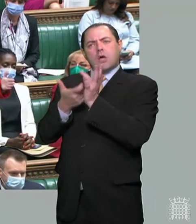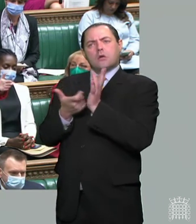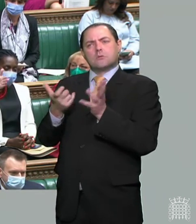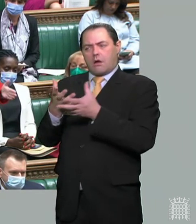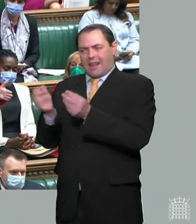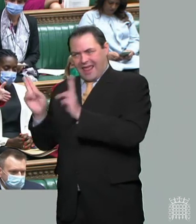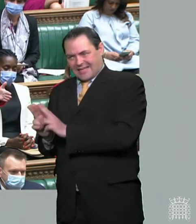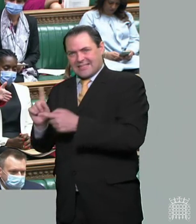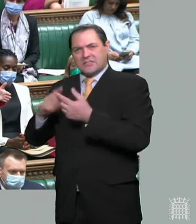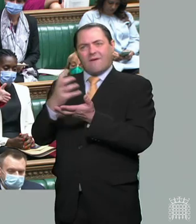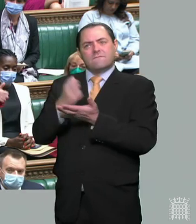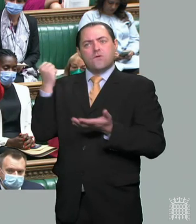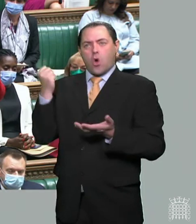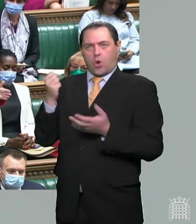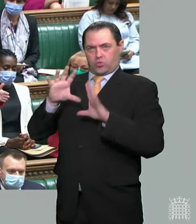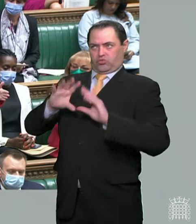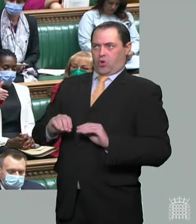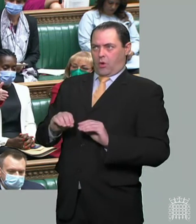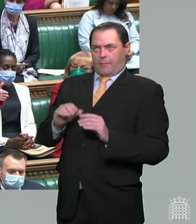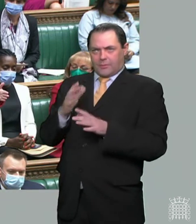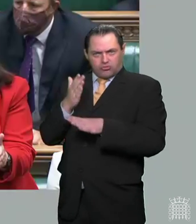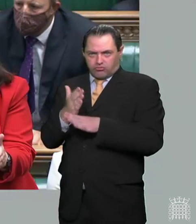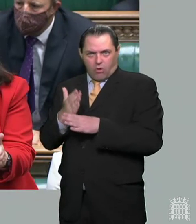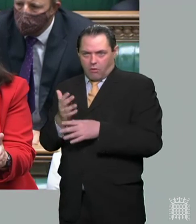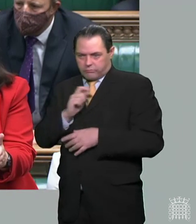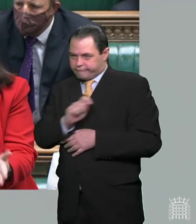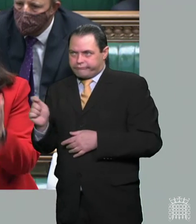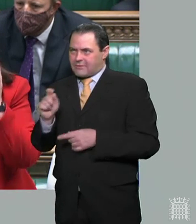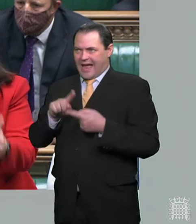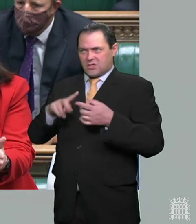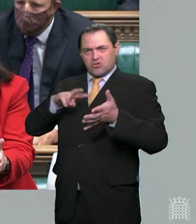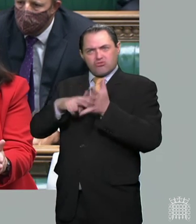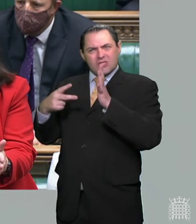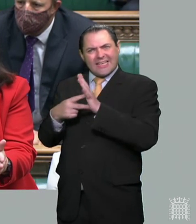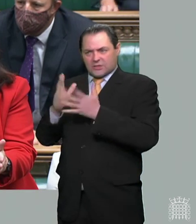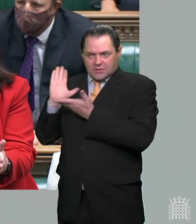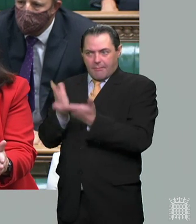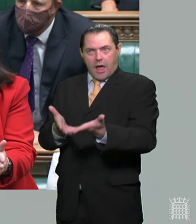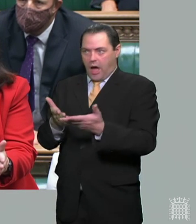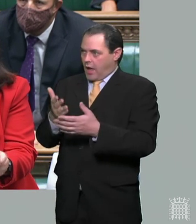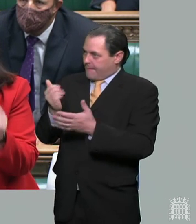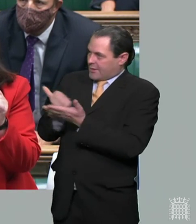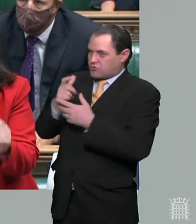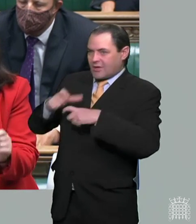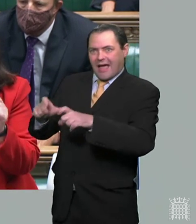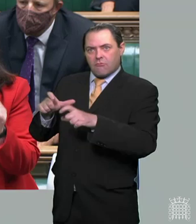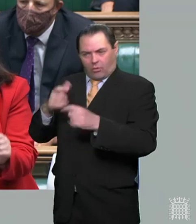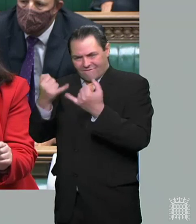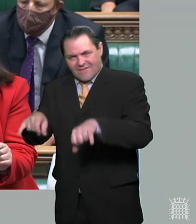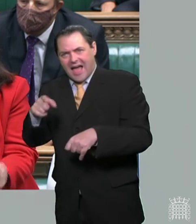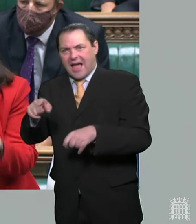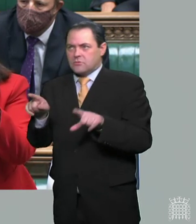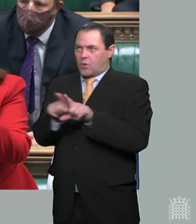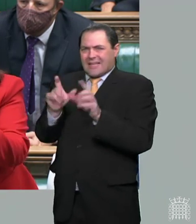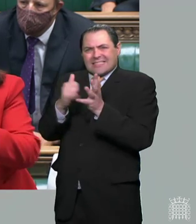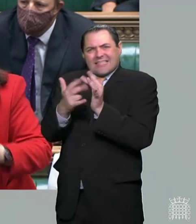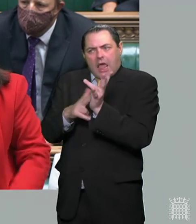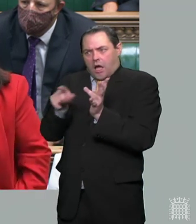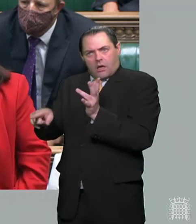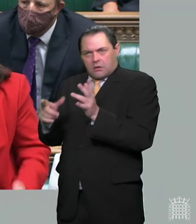The Government have failed to safeguard jobs, failed to maintain key strategic supply lines, and failed to support the UK’s capability in areas such as silicon.